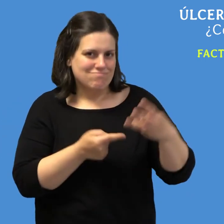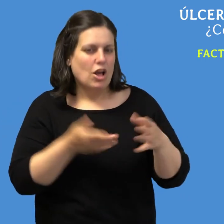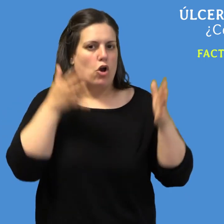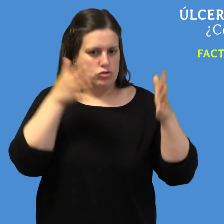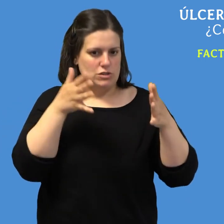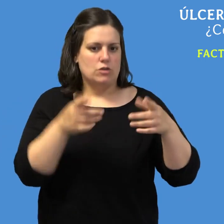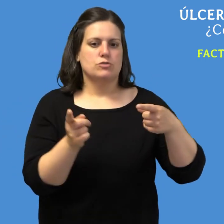aconsejar